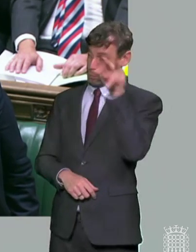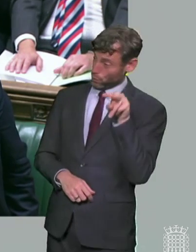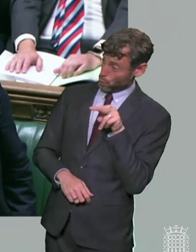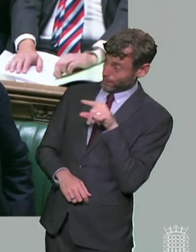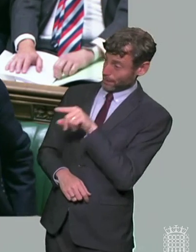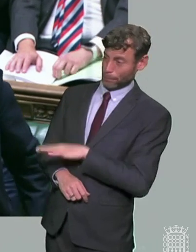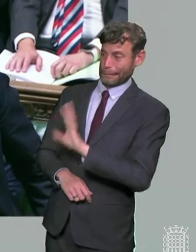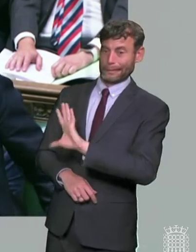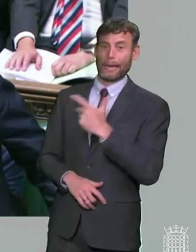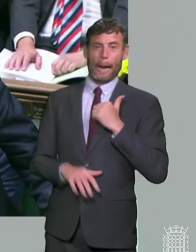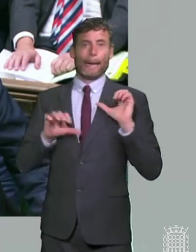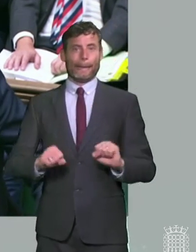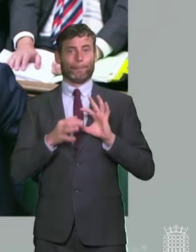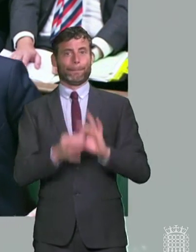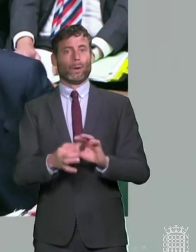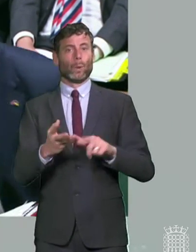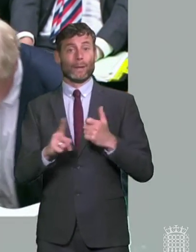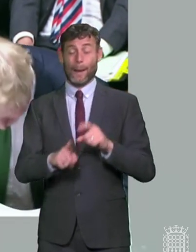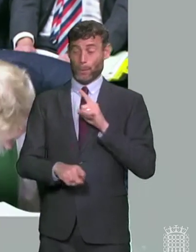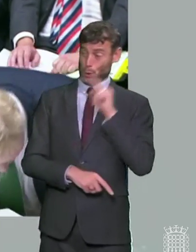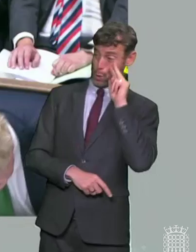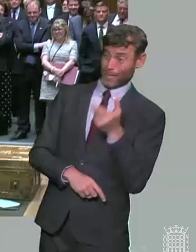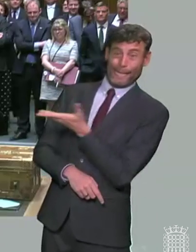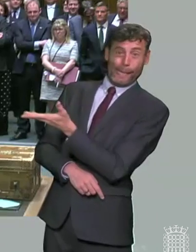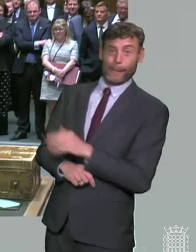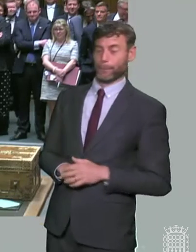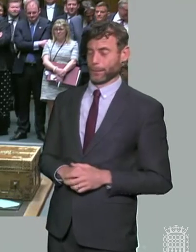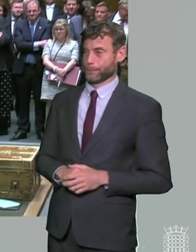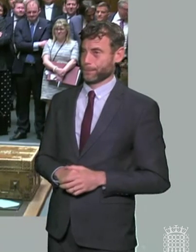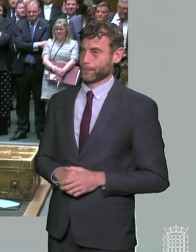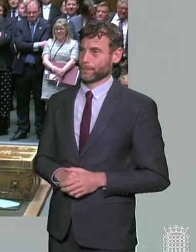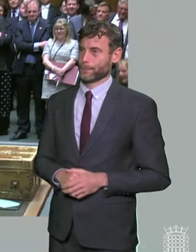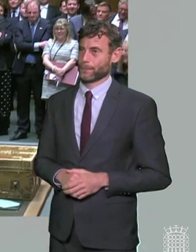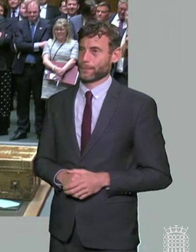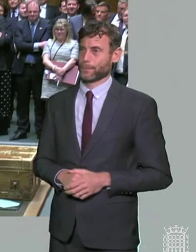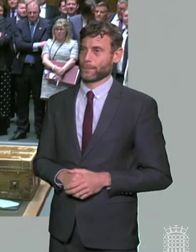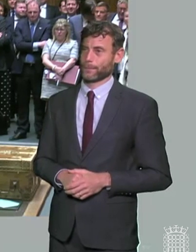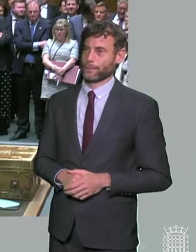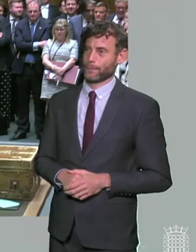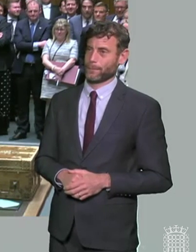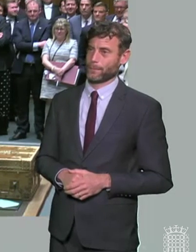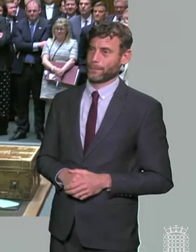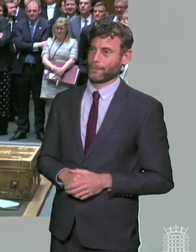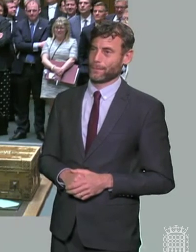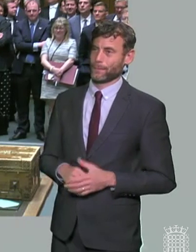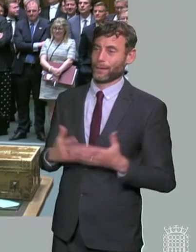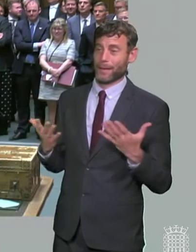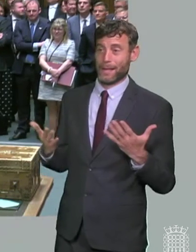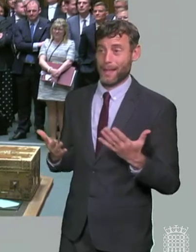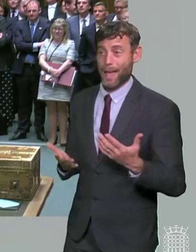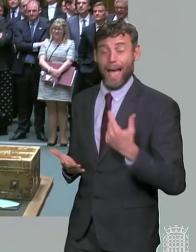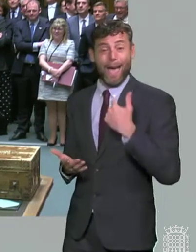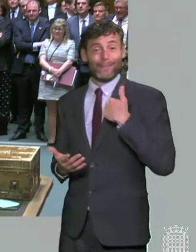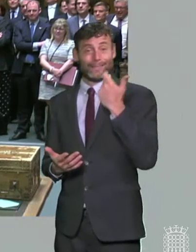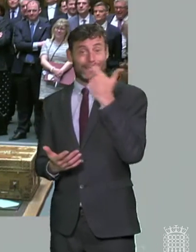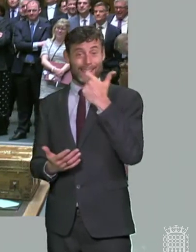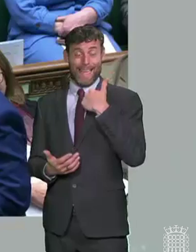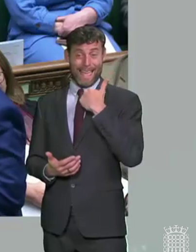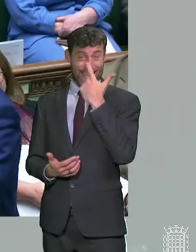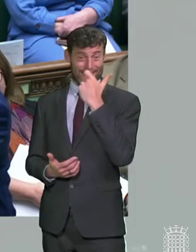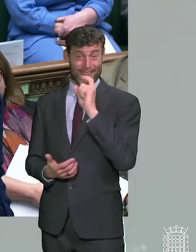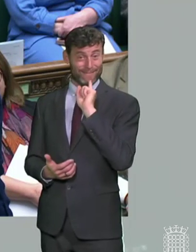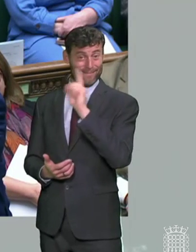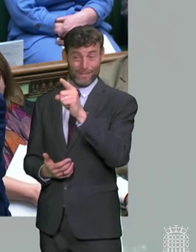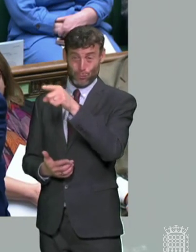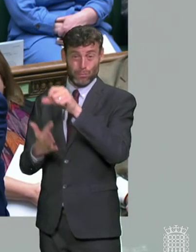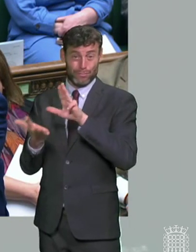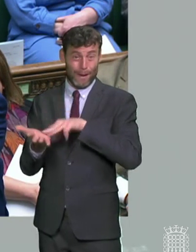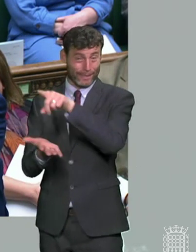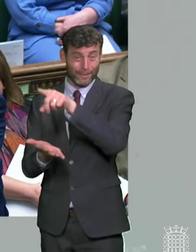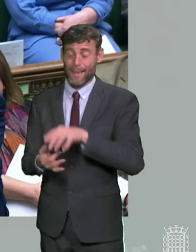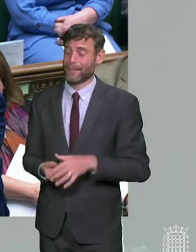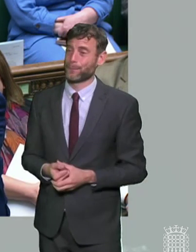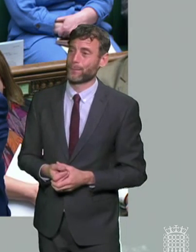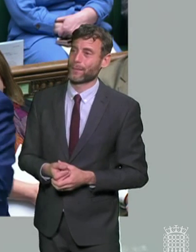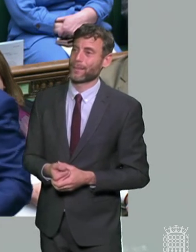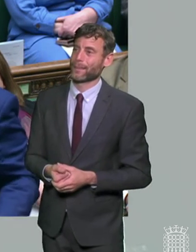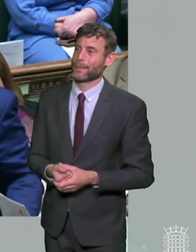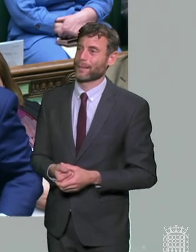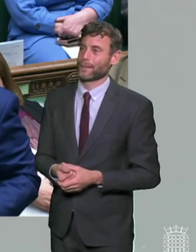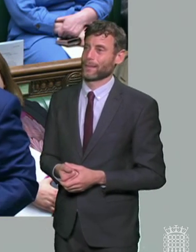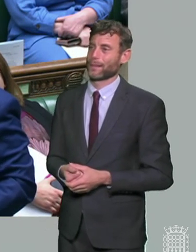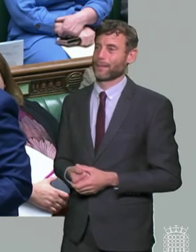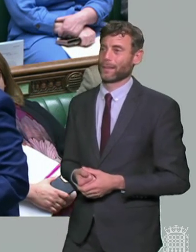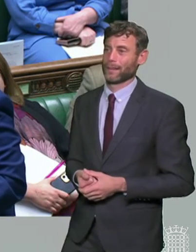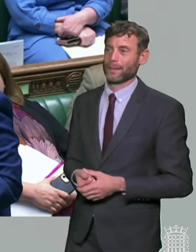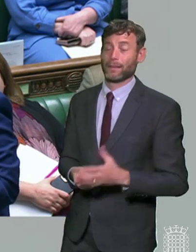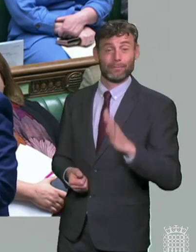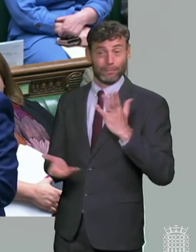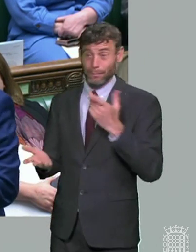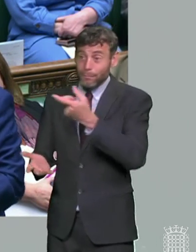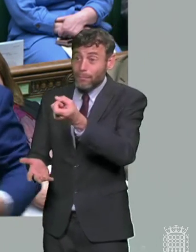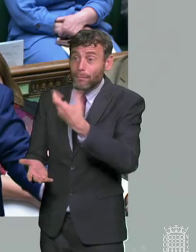He is the Araldite that is keeping our kingdom together, and I thank him for what he is doing.